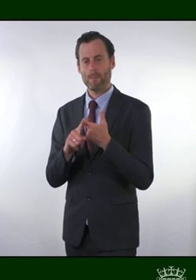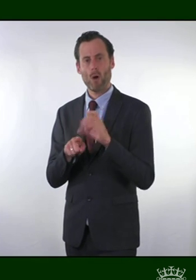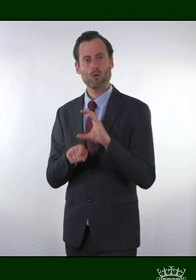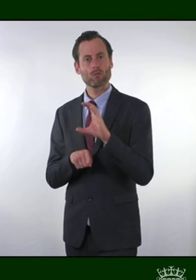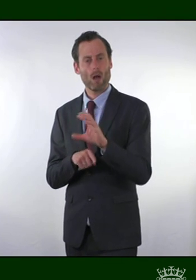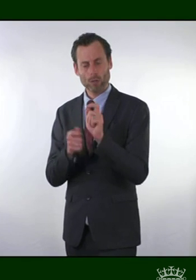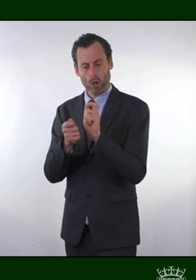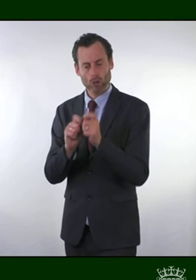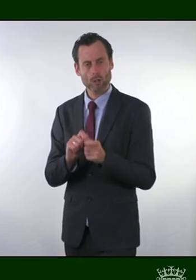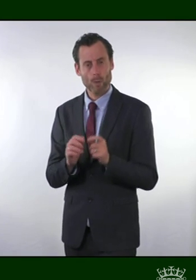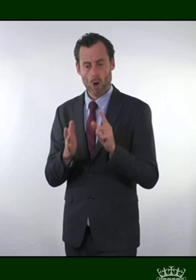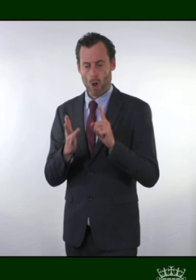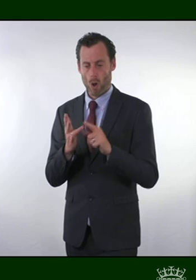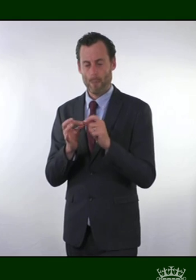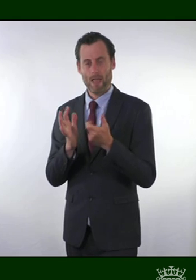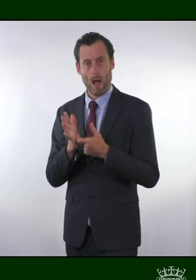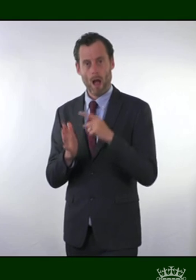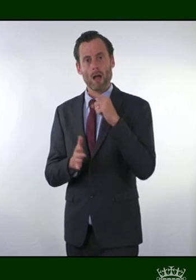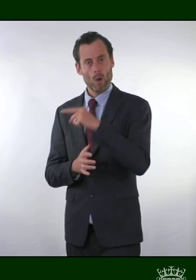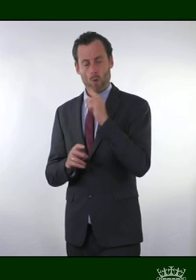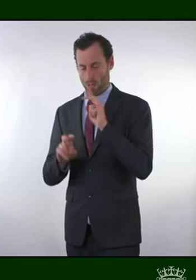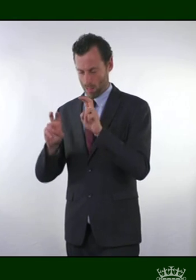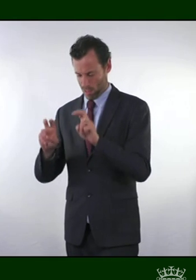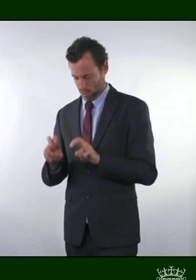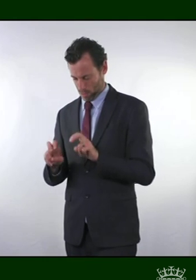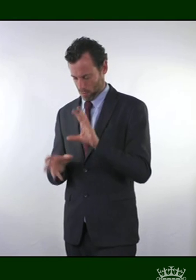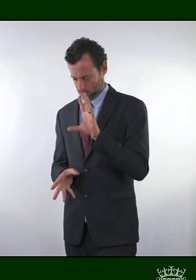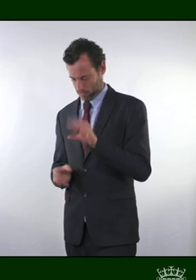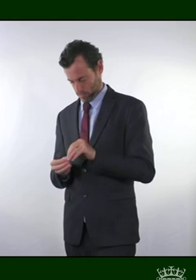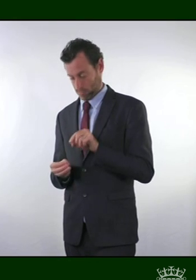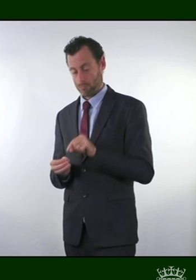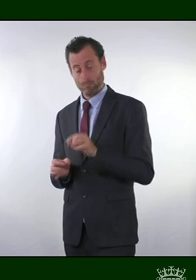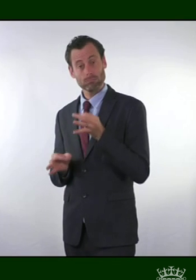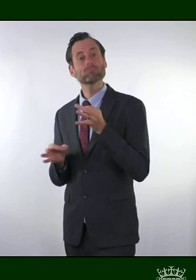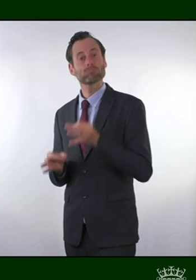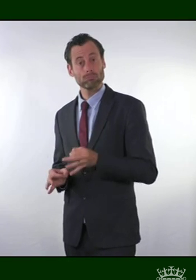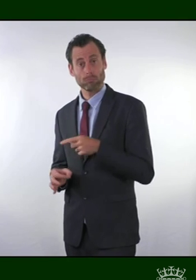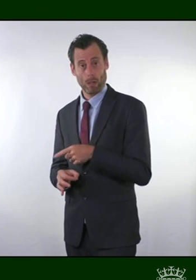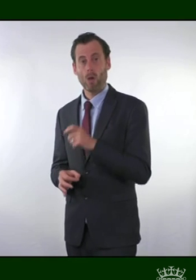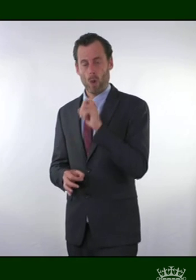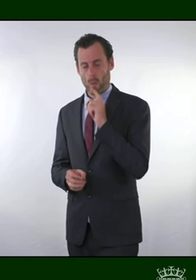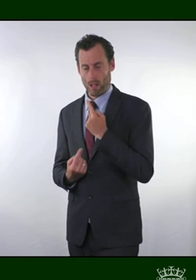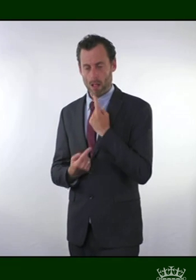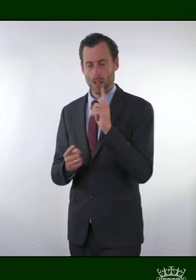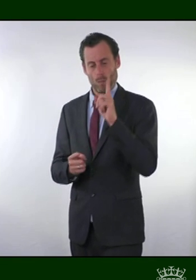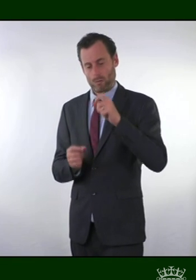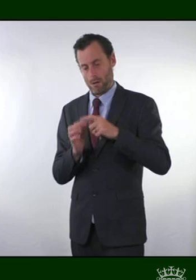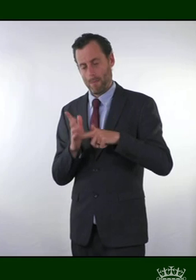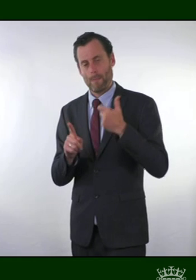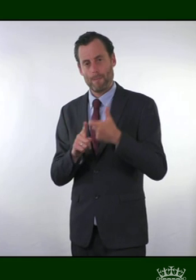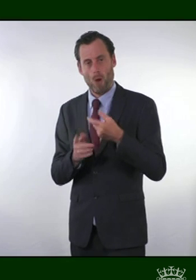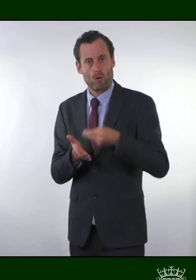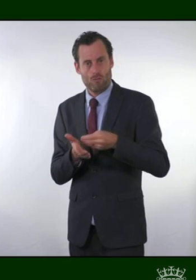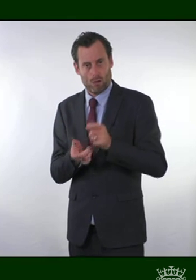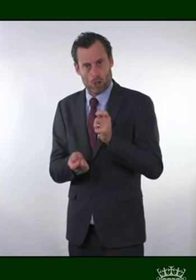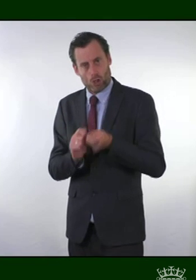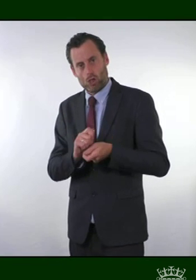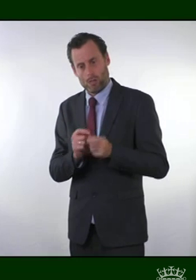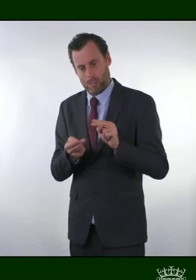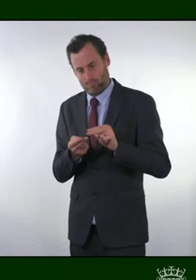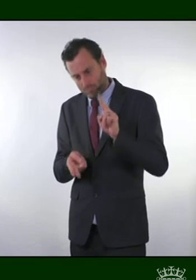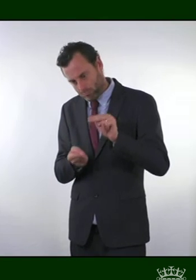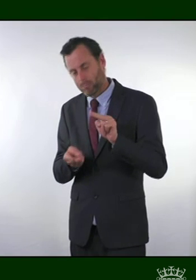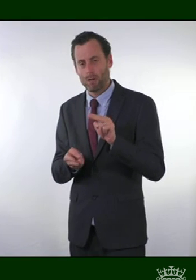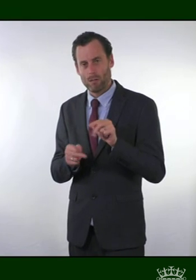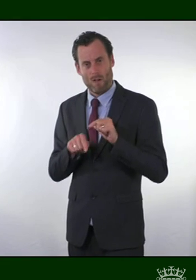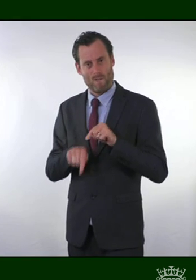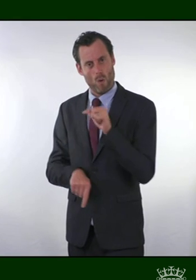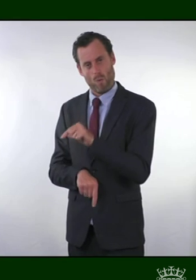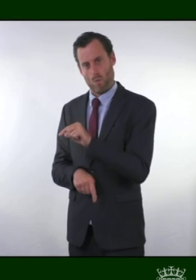The OBR will do final costings for these policies in the coming week, and once those costings have been done, the block grant will be adjusted as quickly as possible.